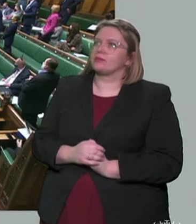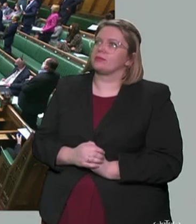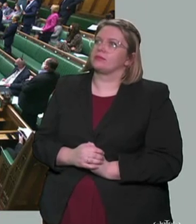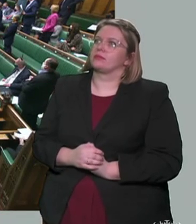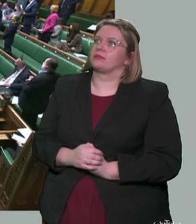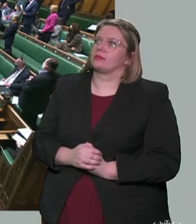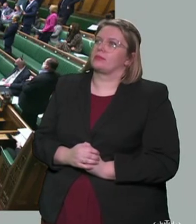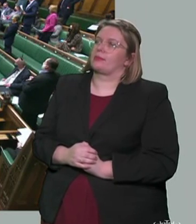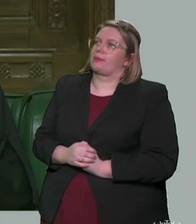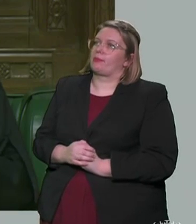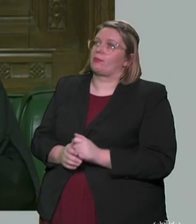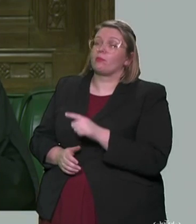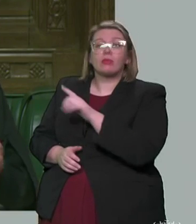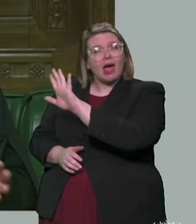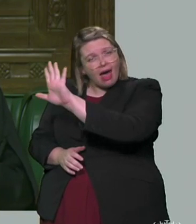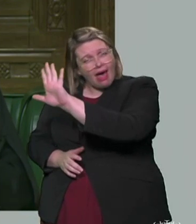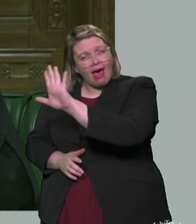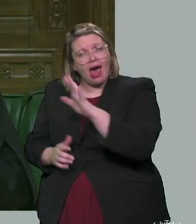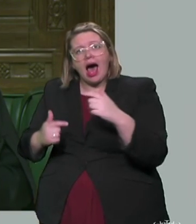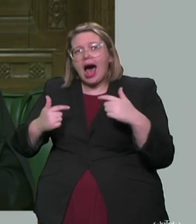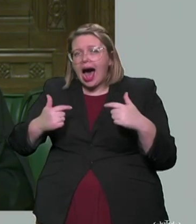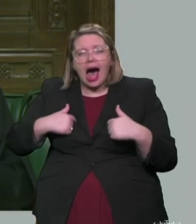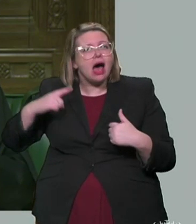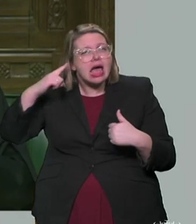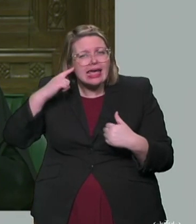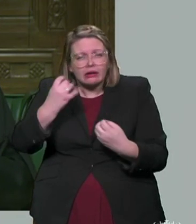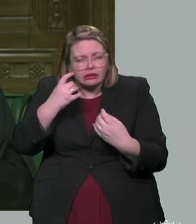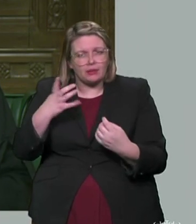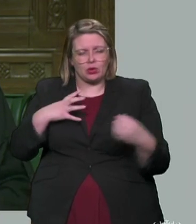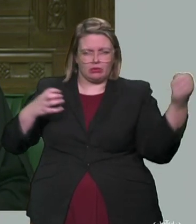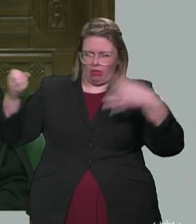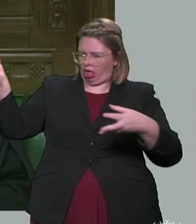I did not hear what was said because Members were chuntering at the same time.